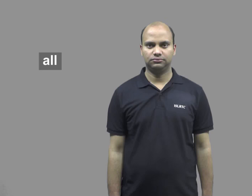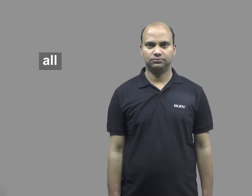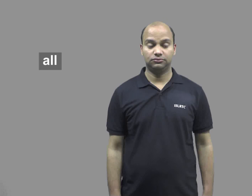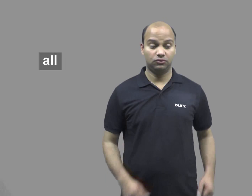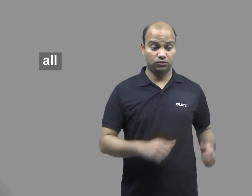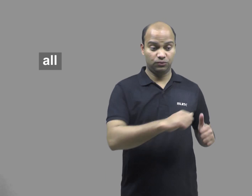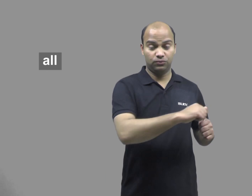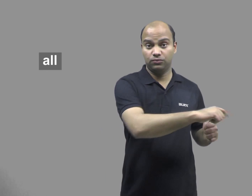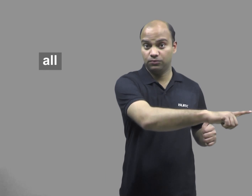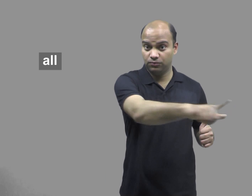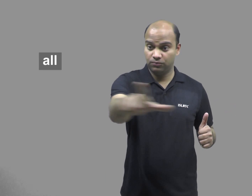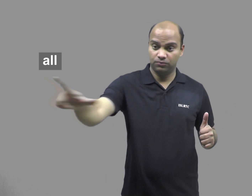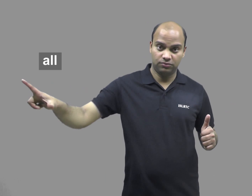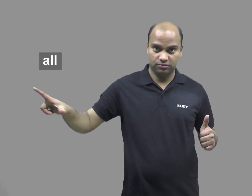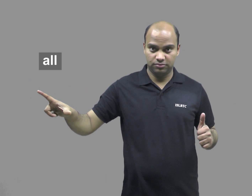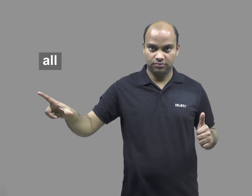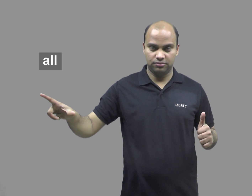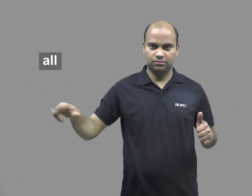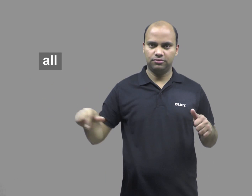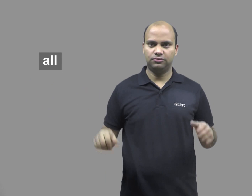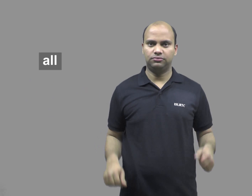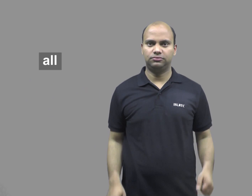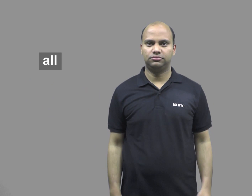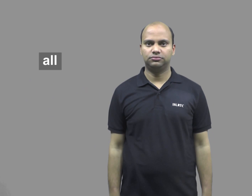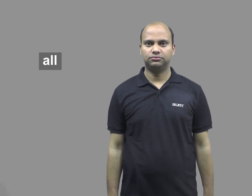All